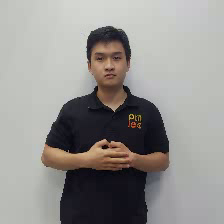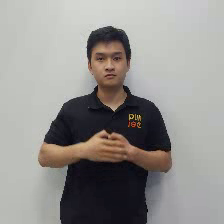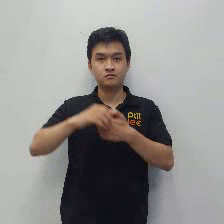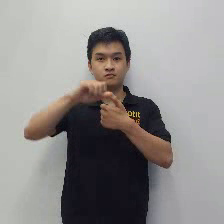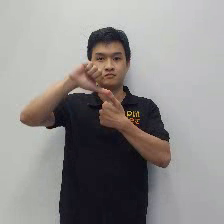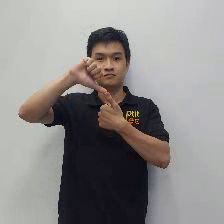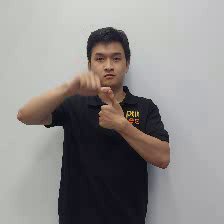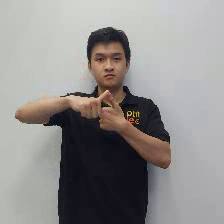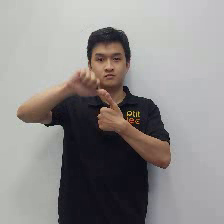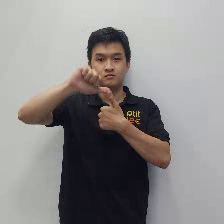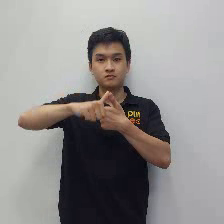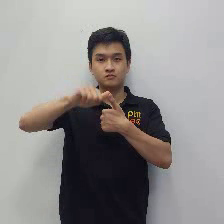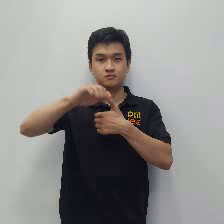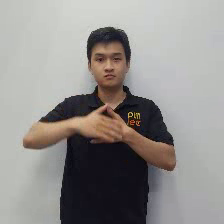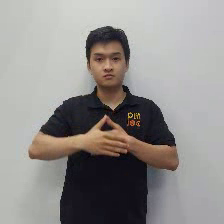Bạn thân